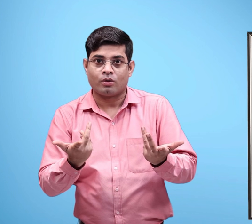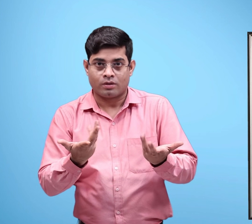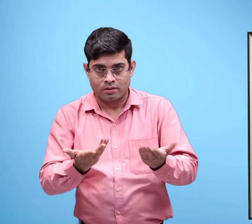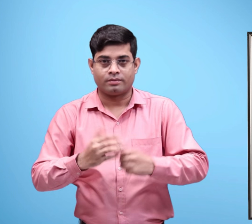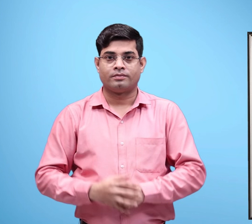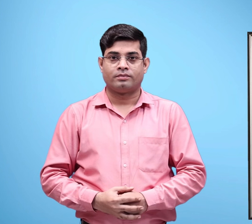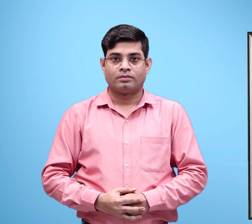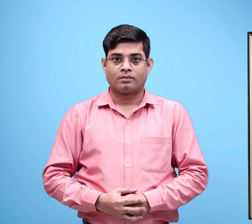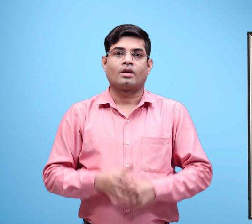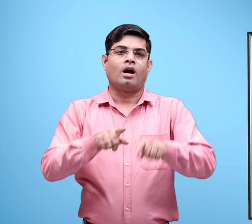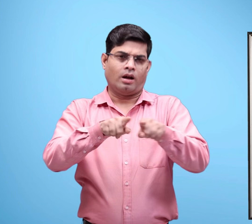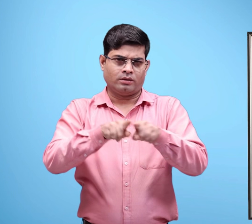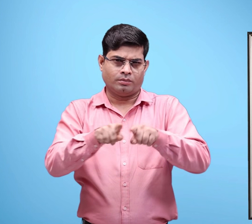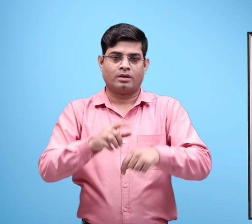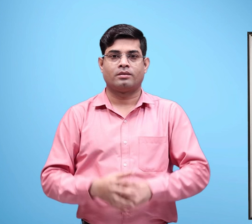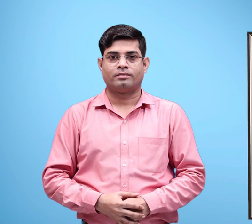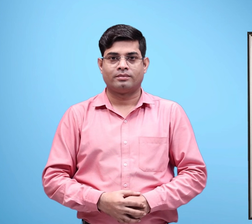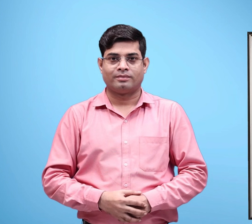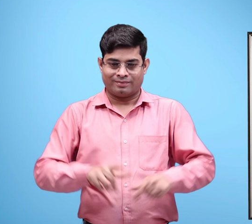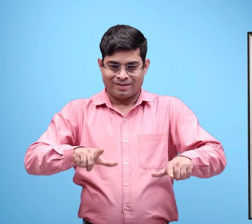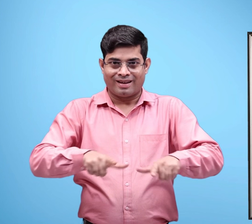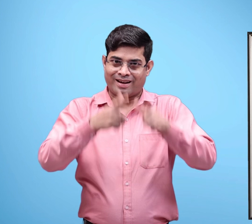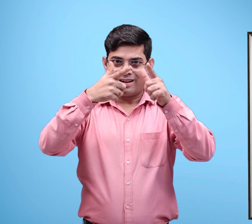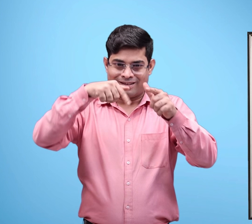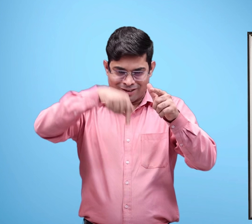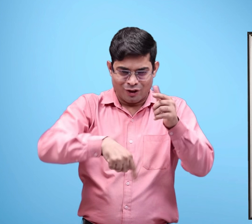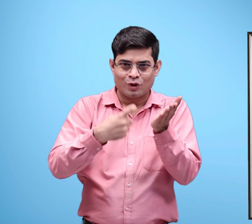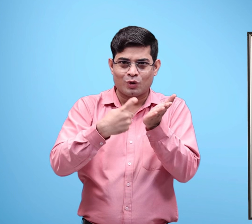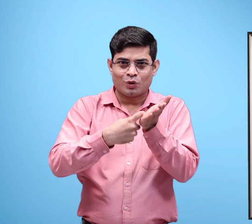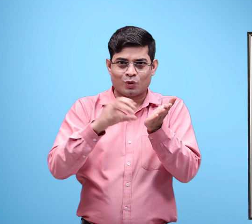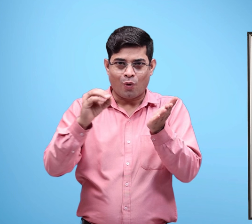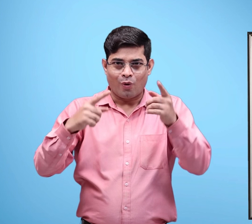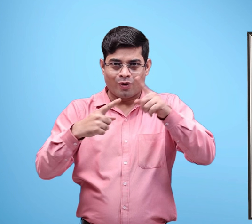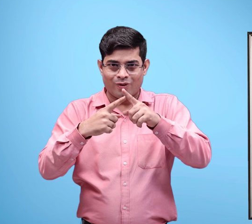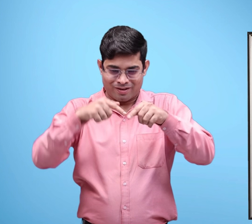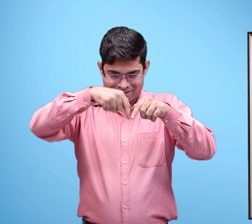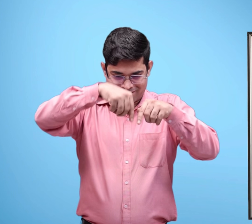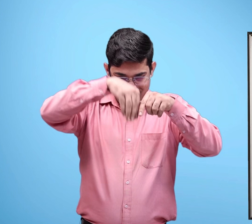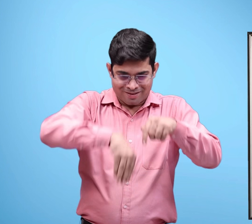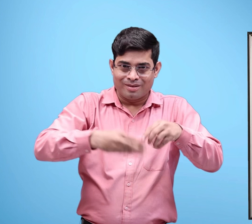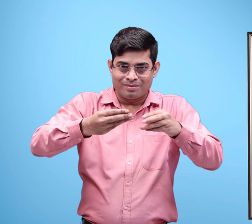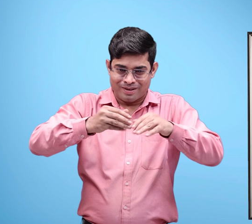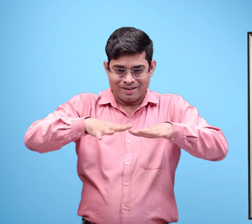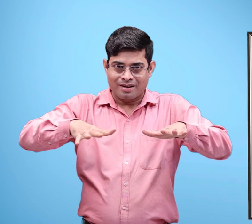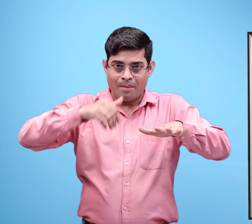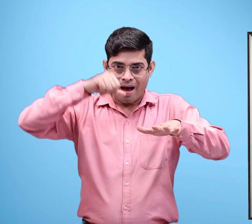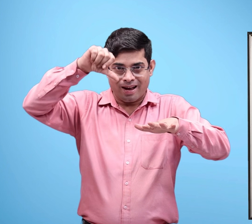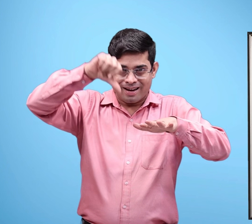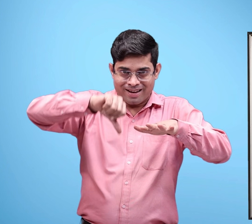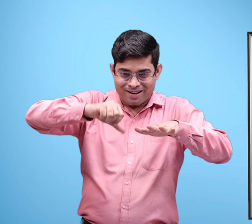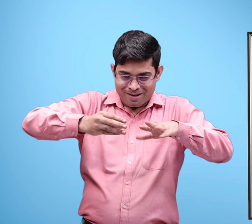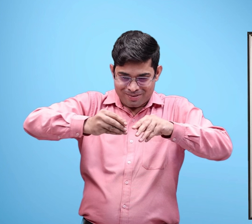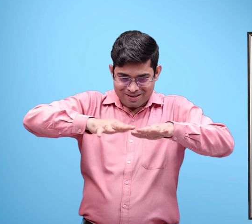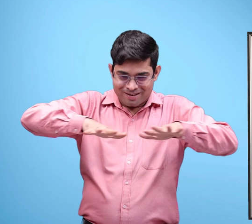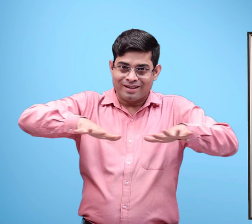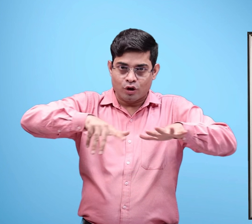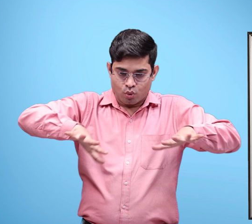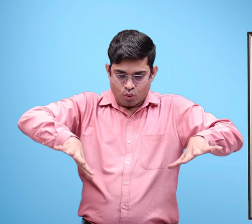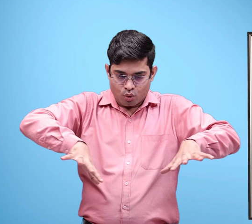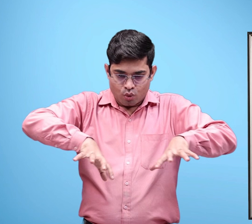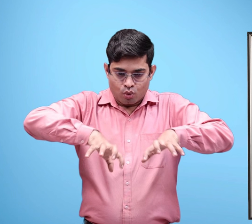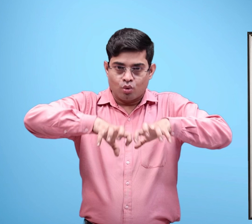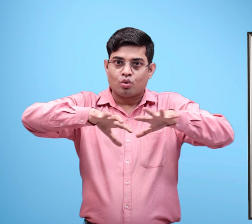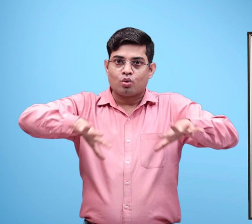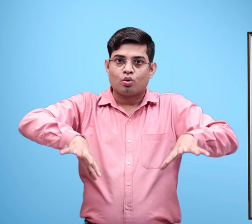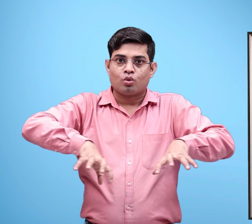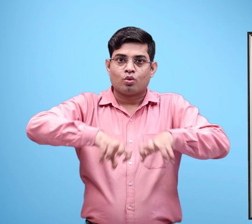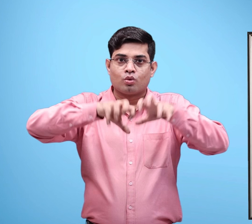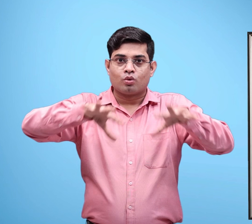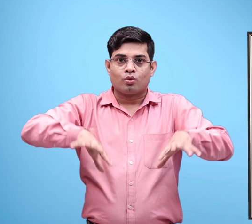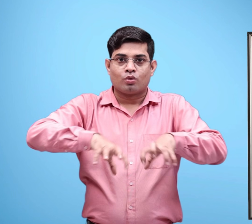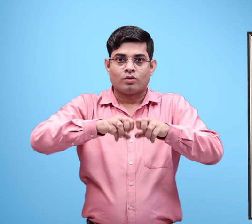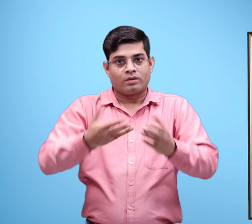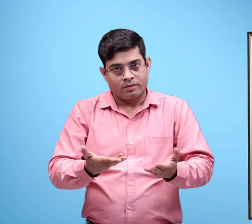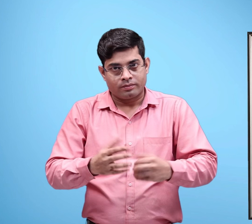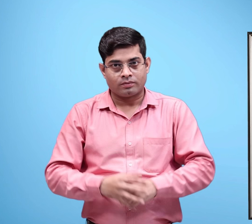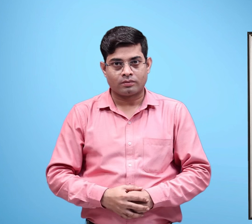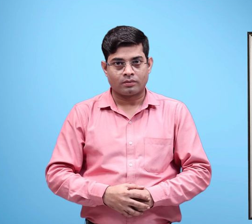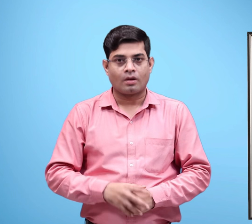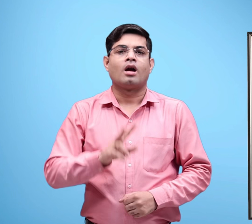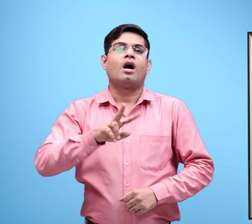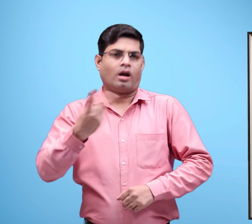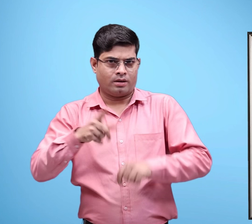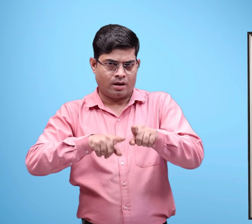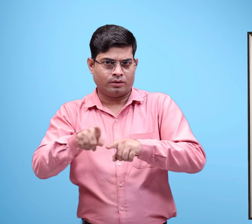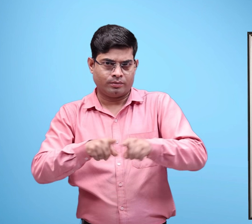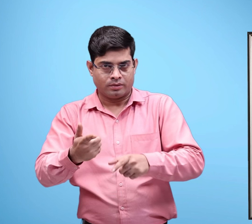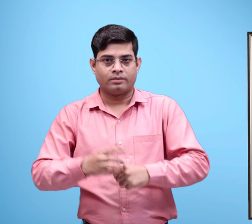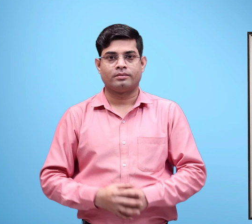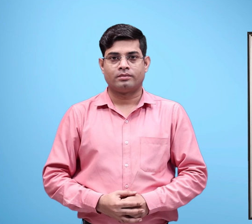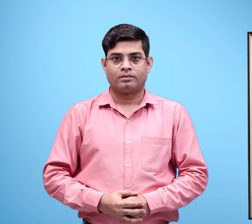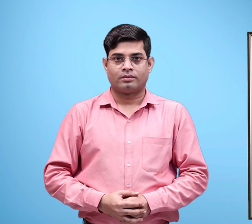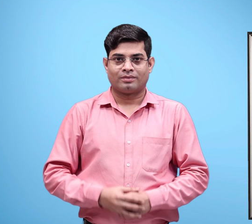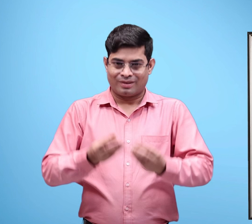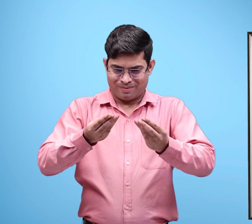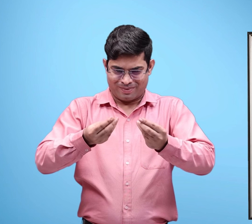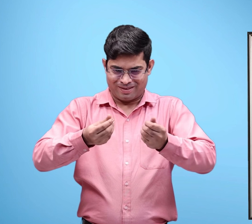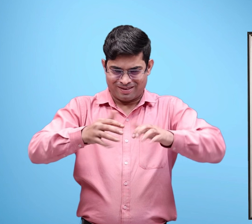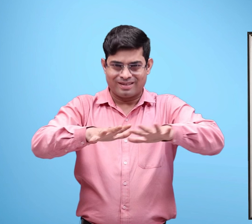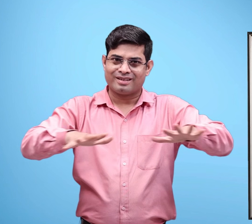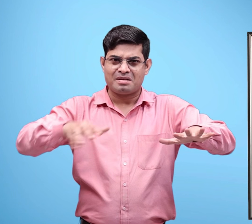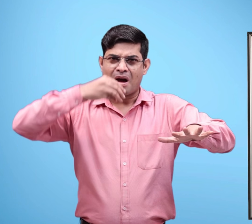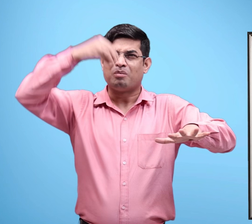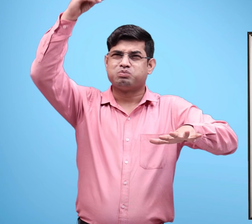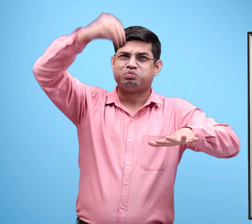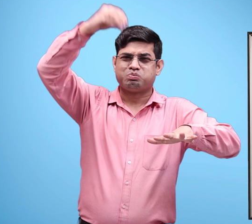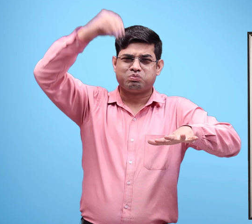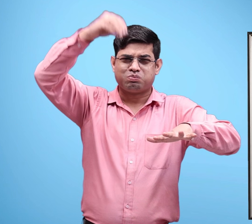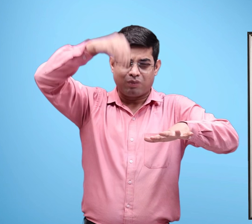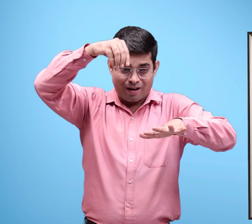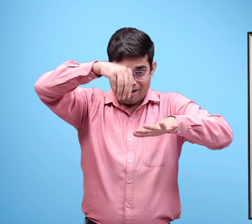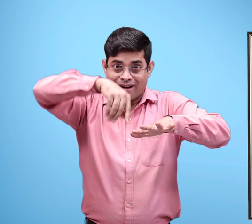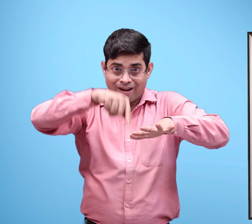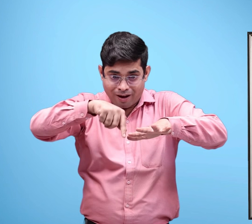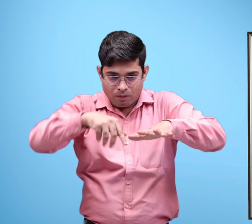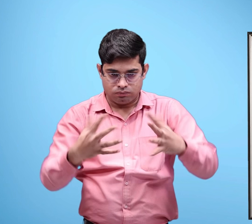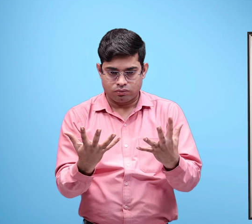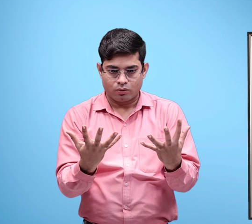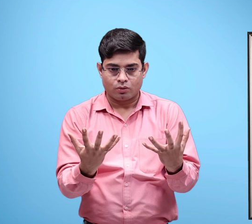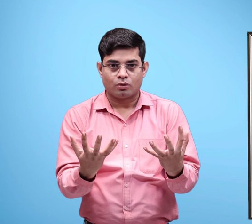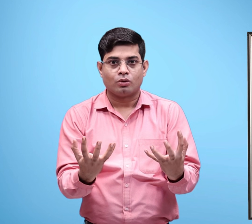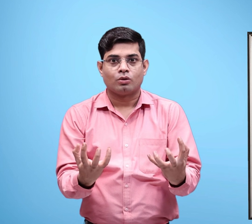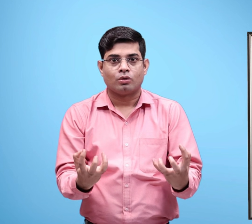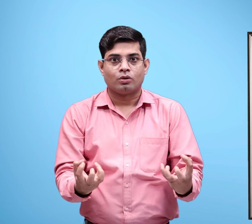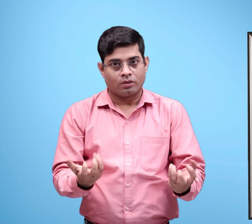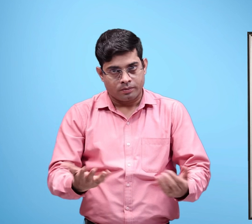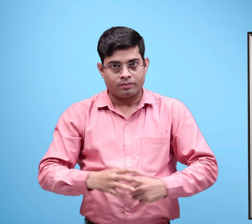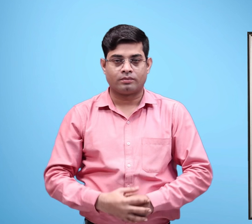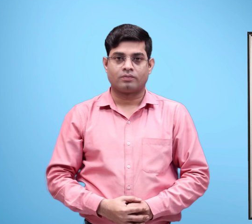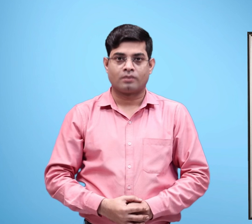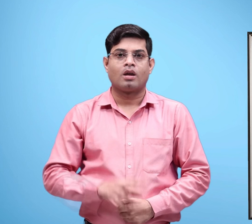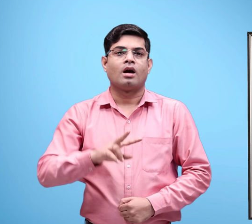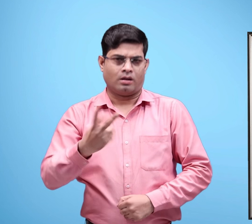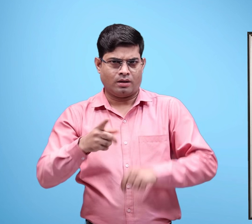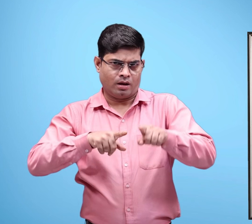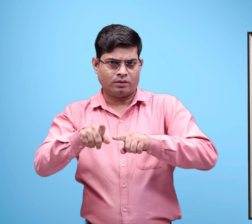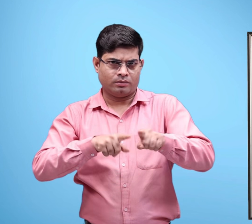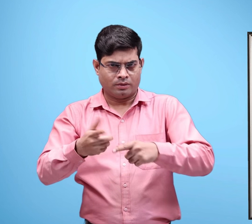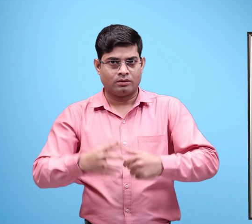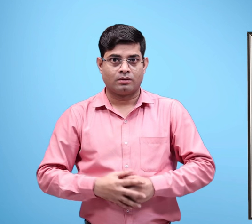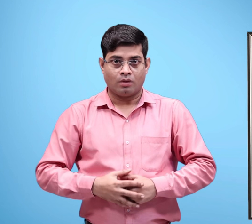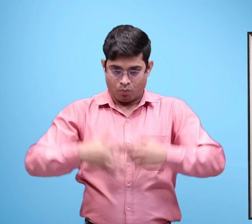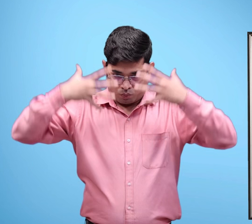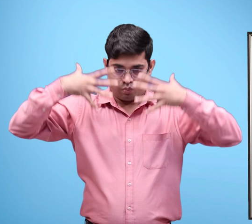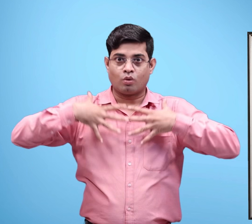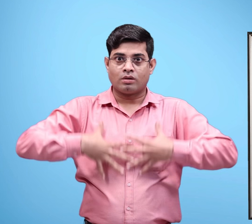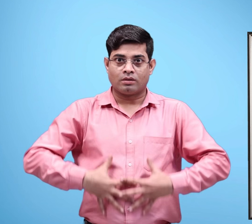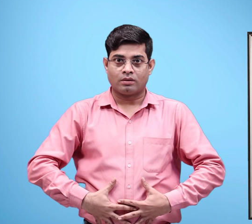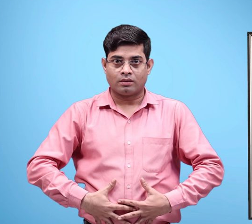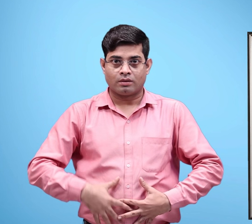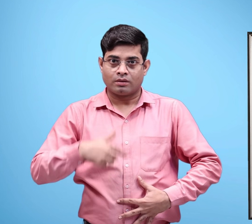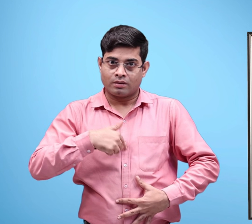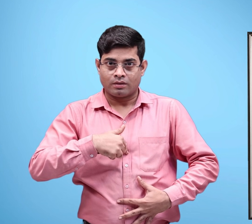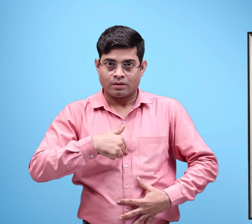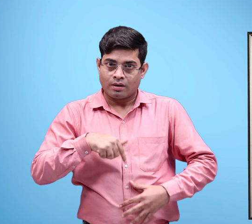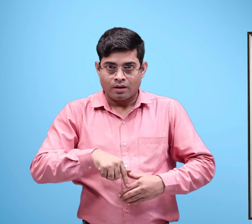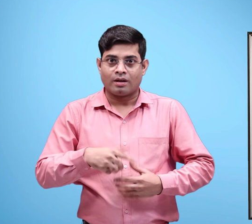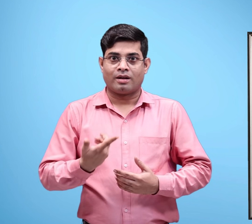For example, tree roots absorb water from the soil. Taking another example, the soil absorbs rain water. Considering another example from our body,